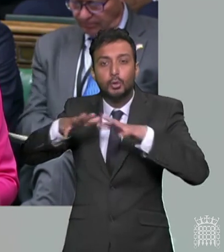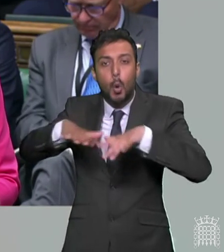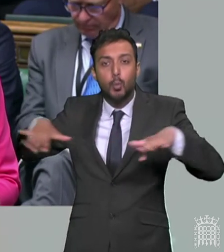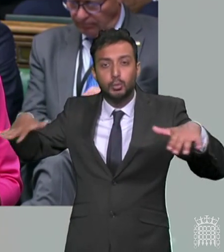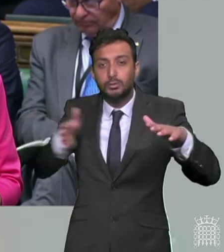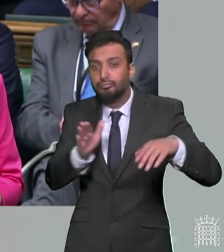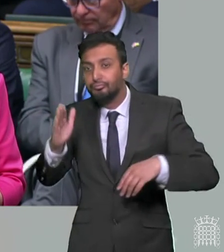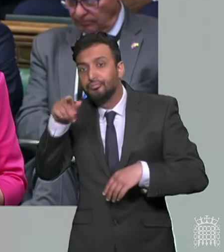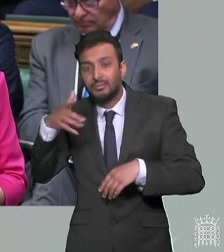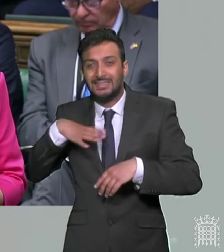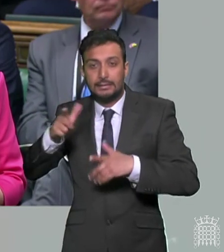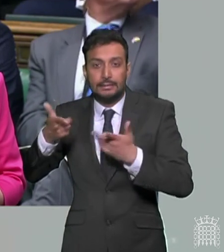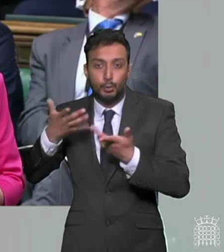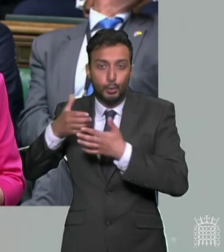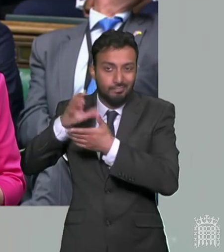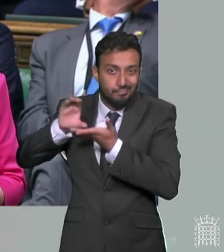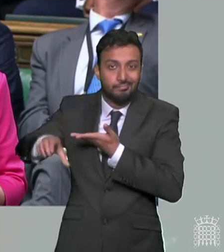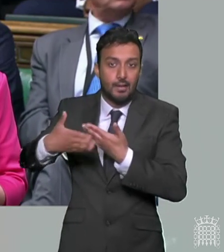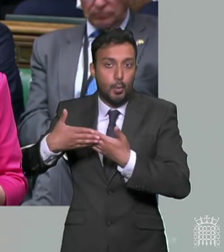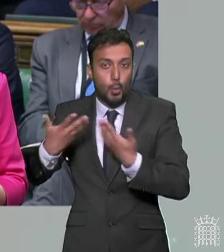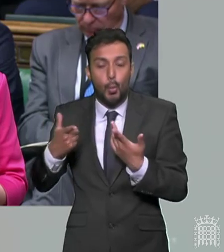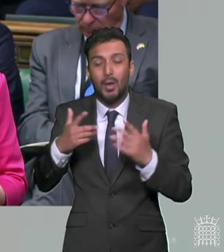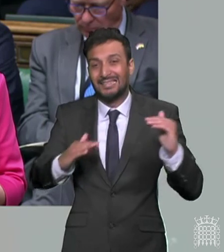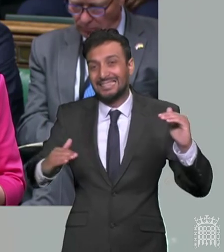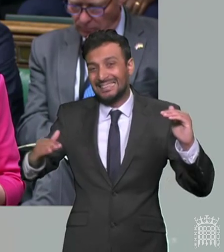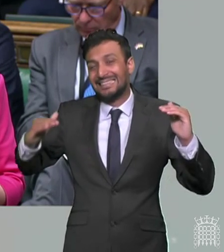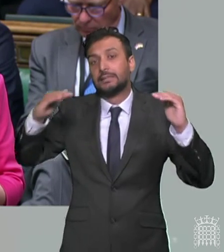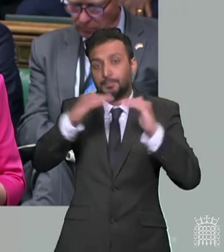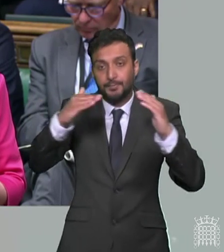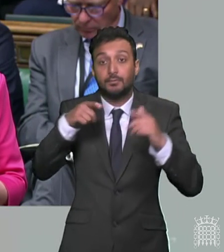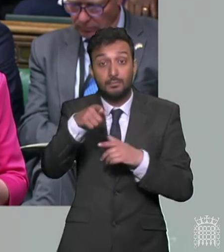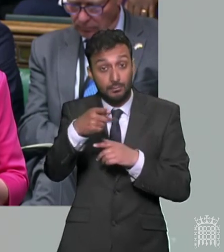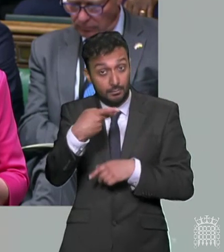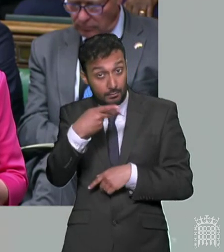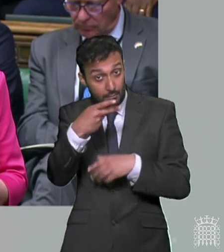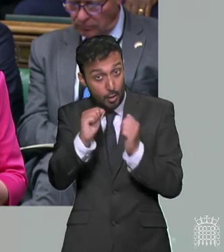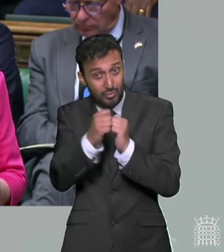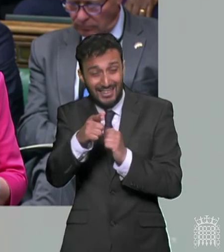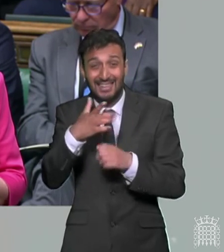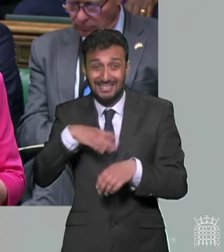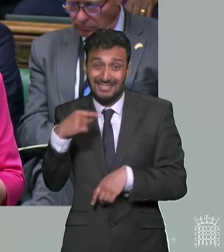Does the Prime Minister agree that we need to ensure that levelling up reaches into rural and coastal Devon?